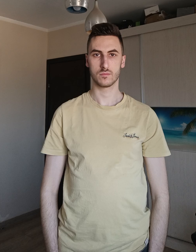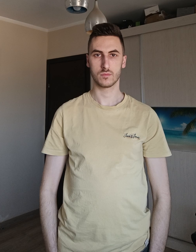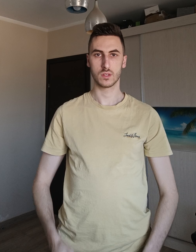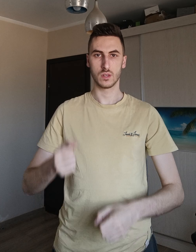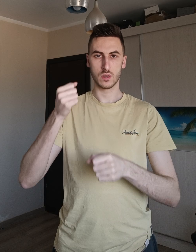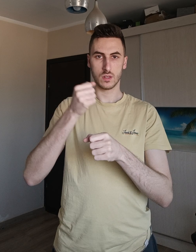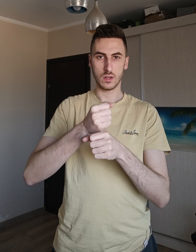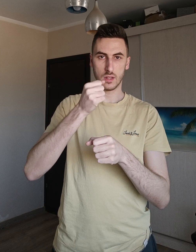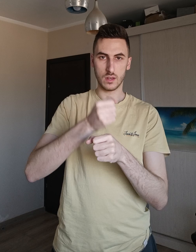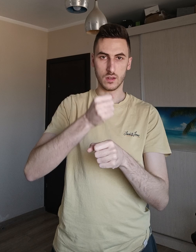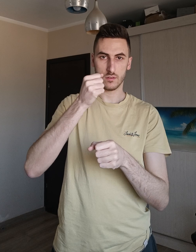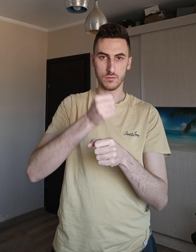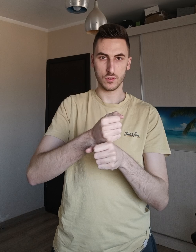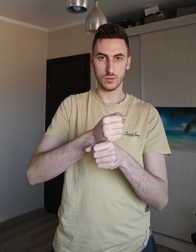לעבוד